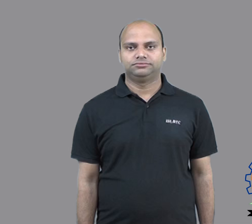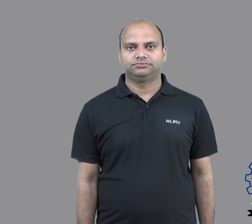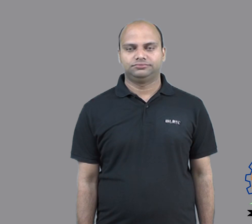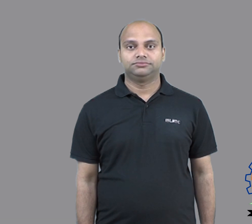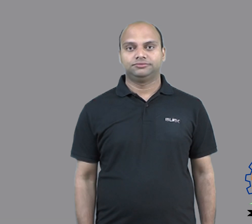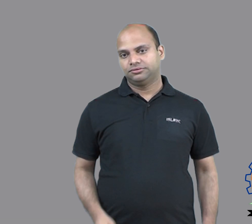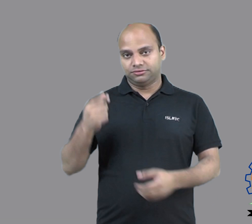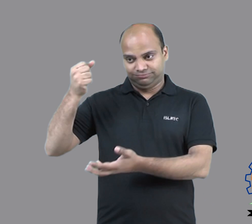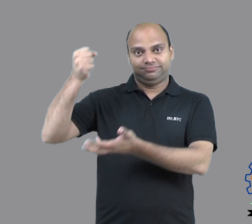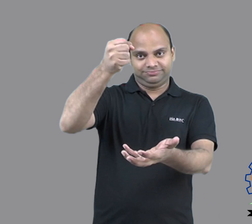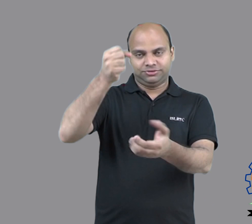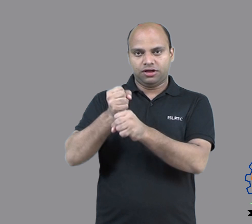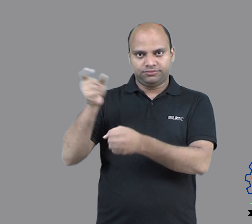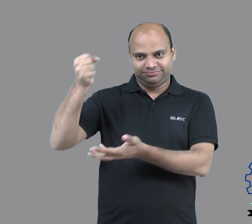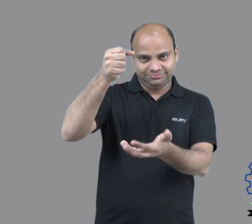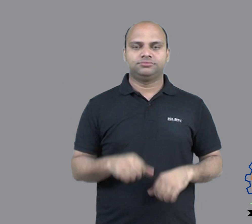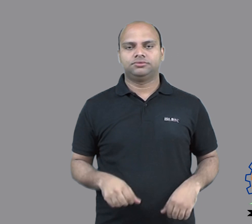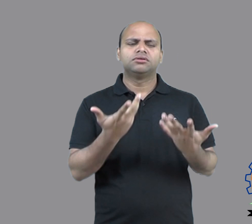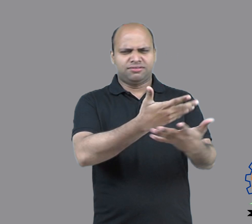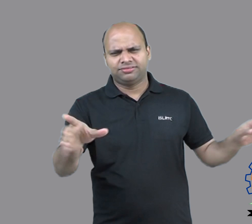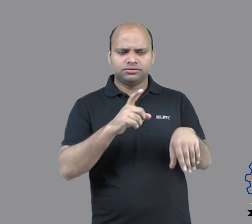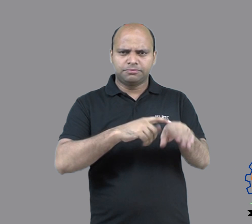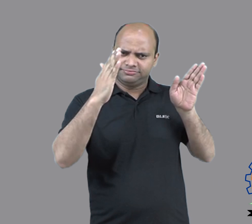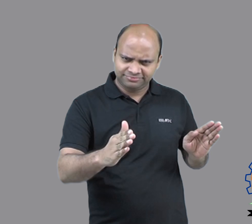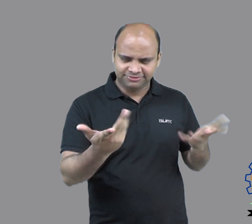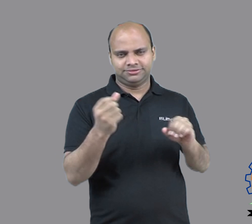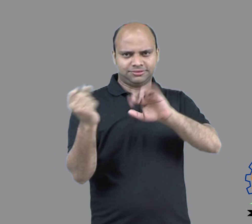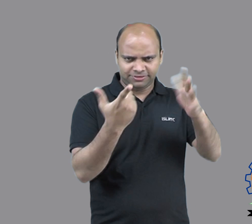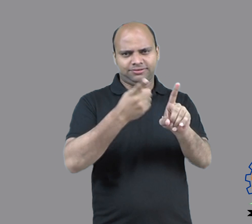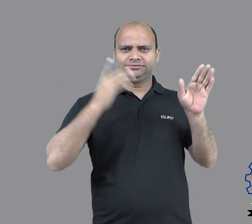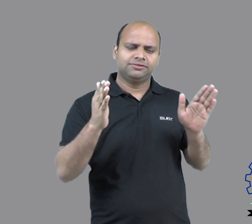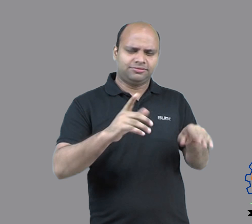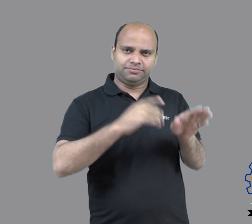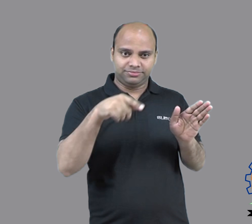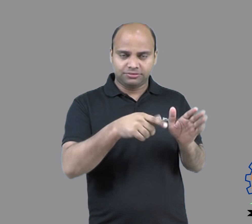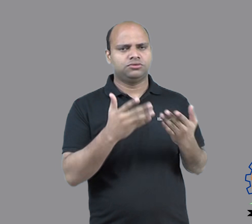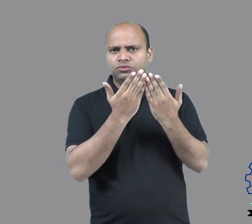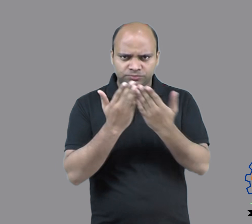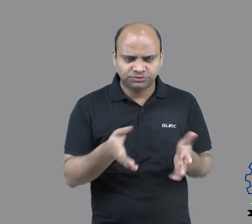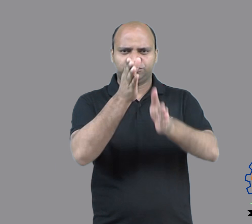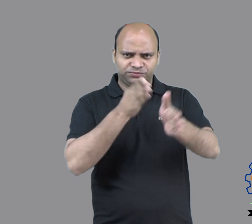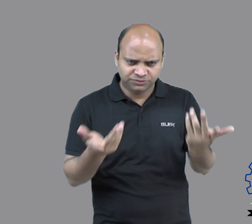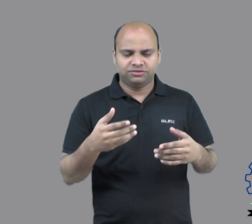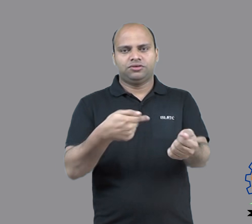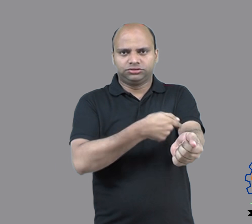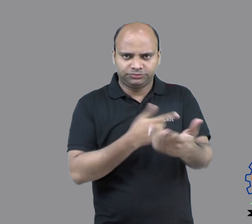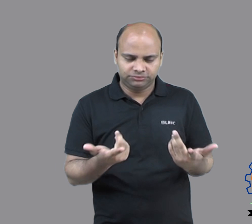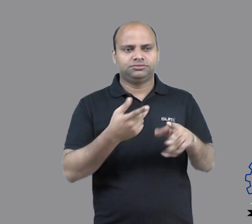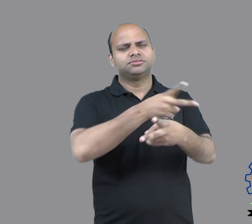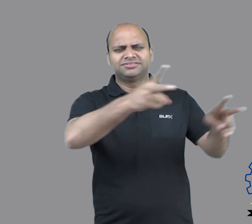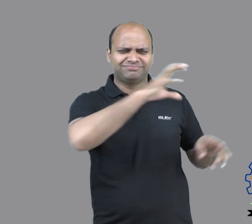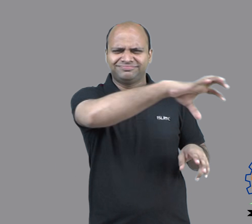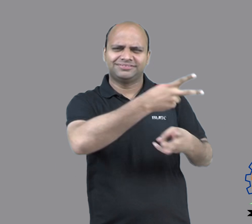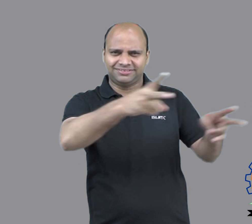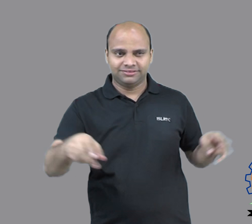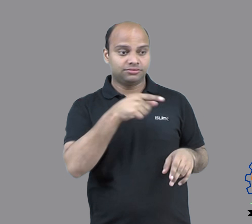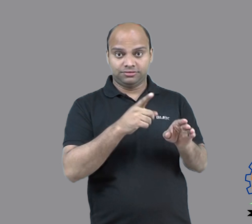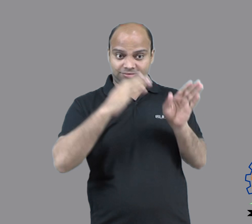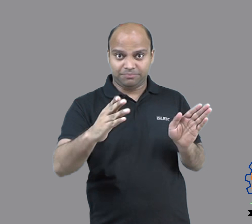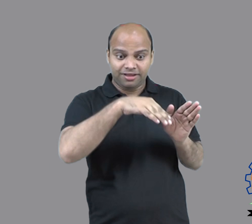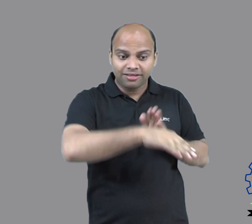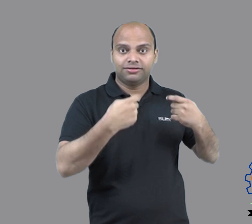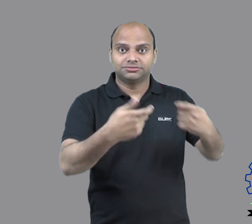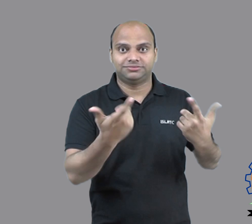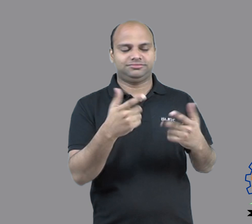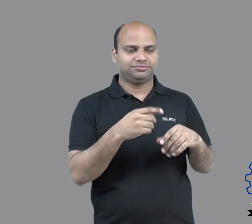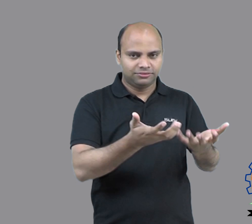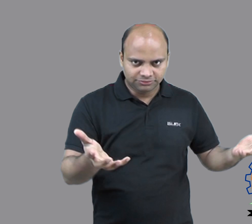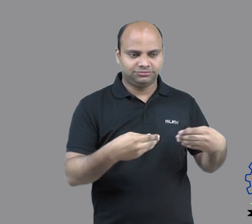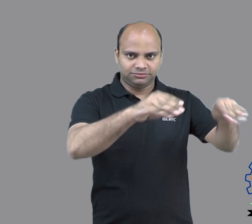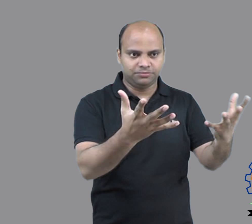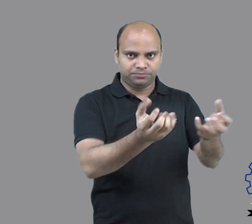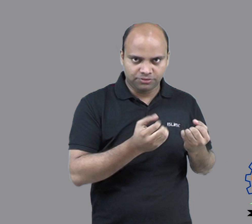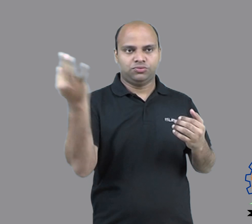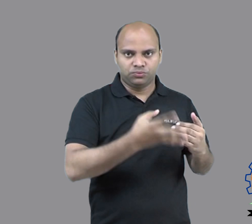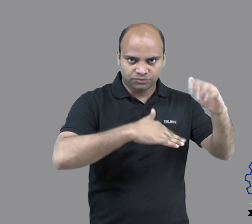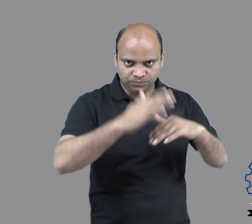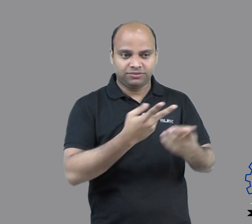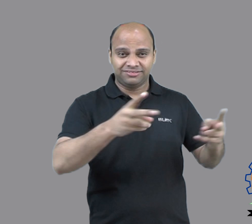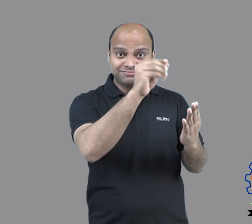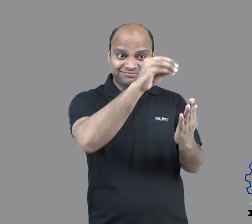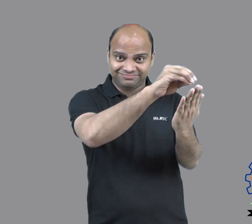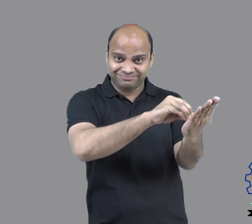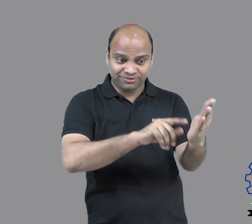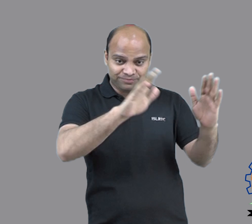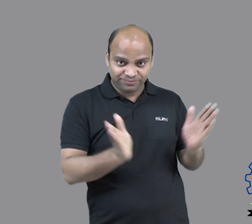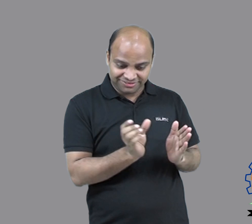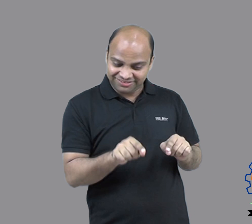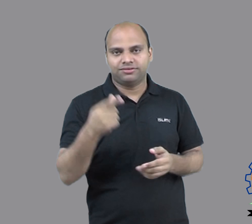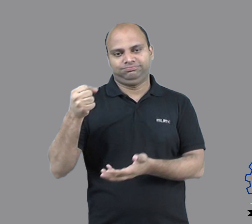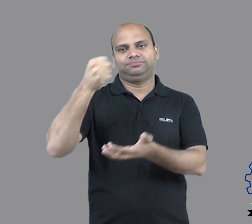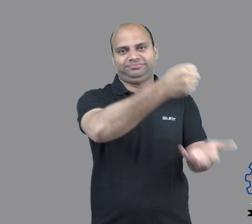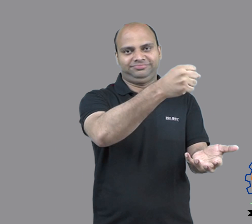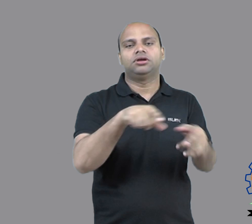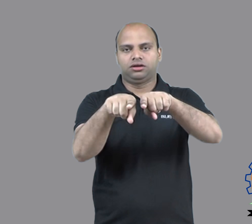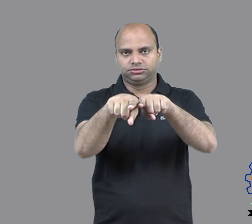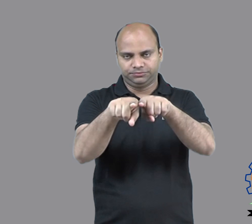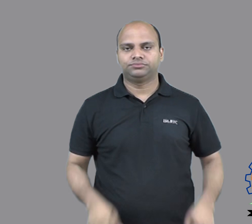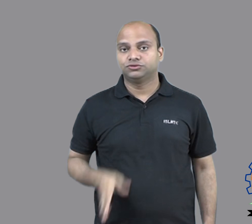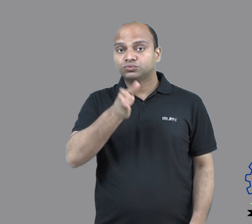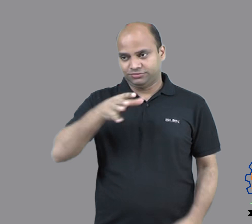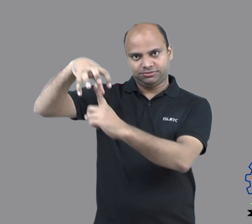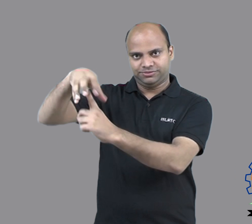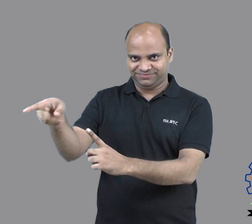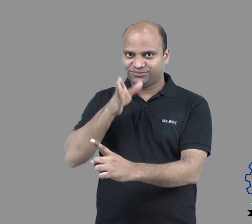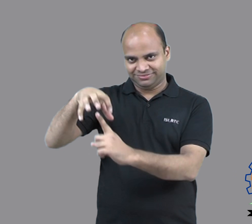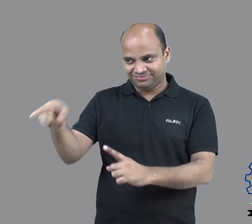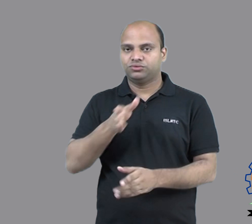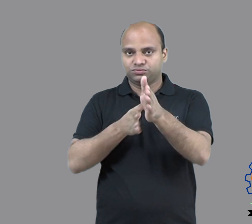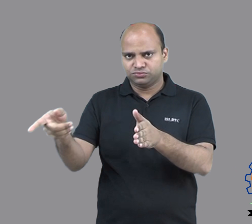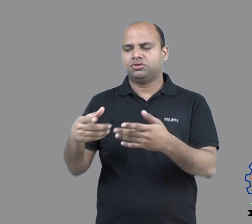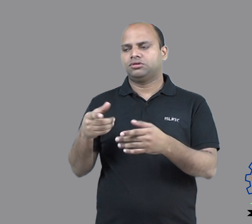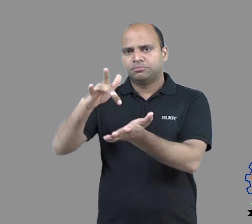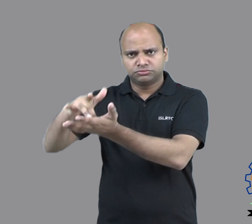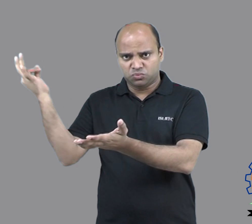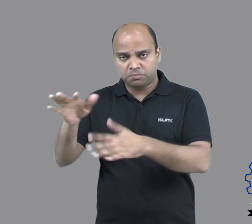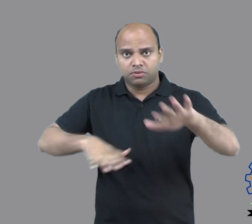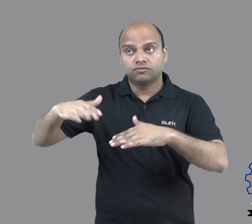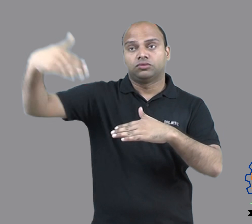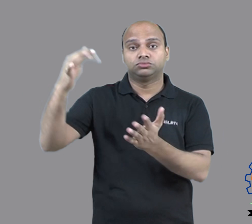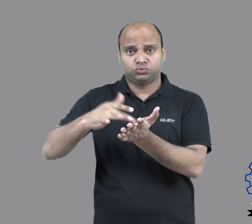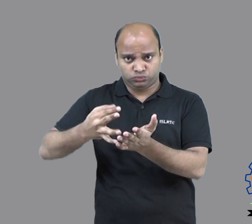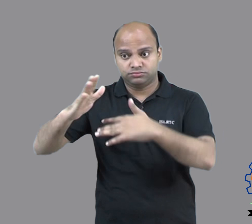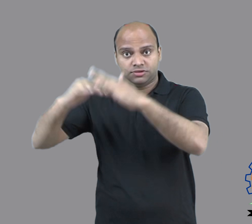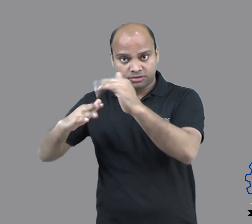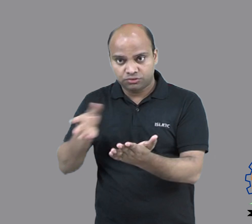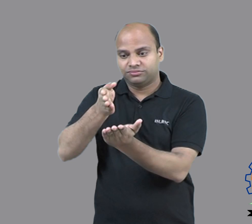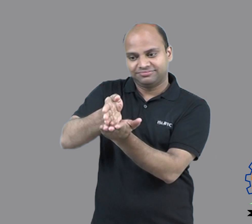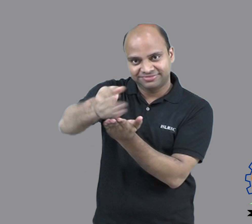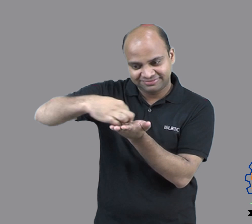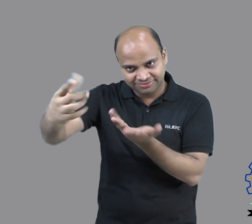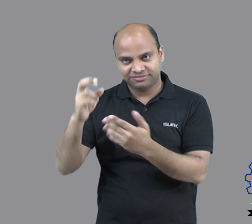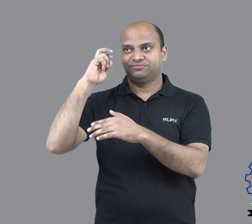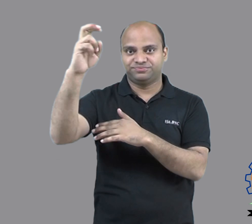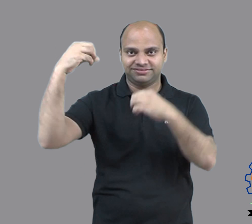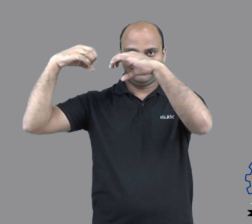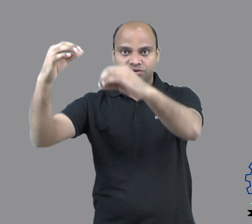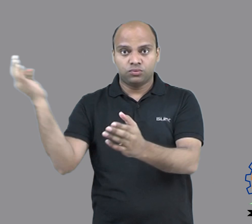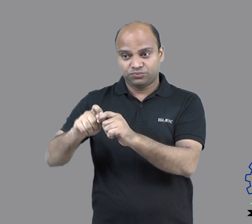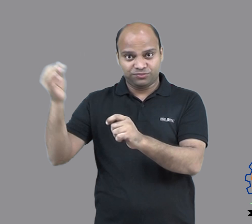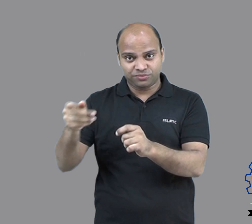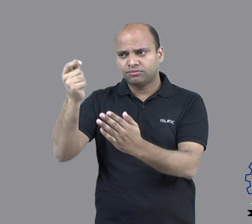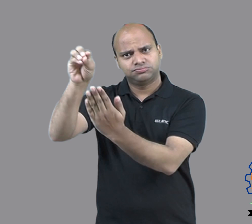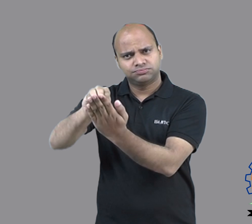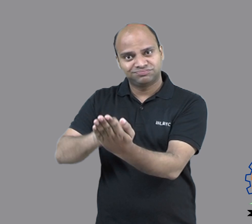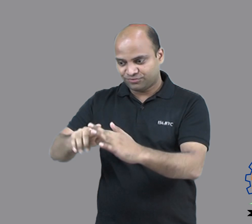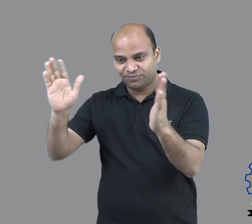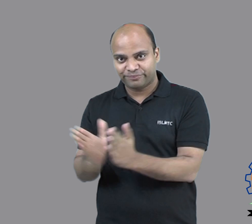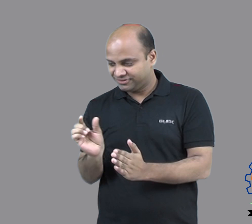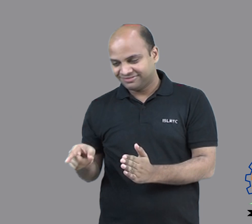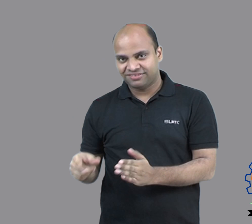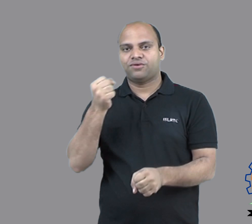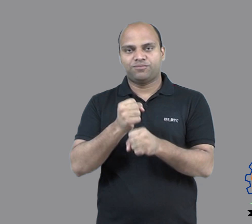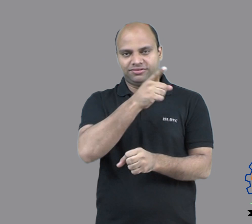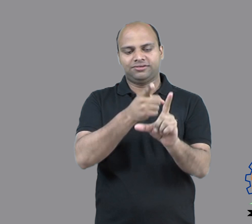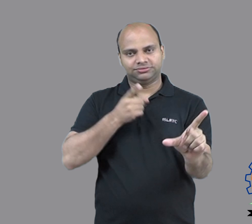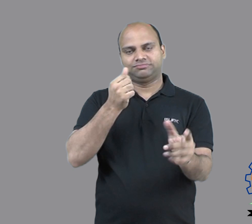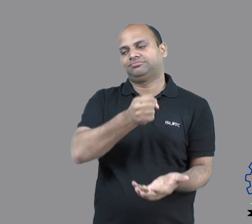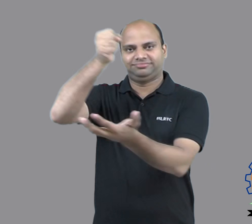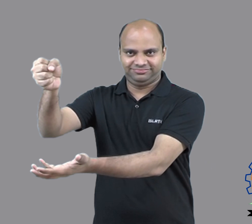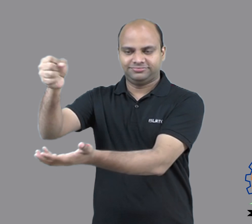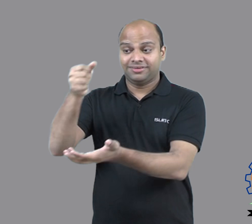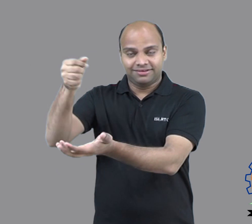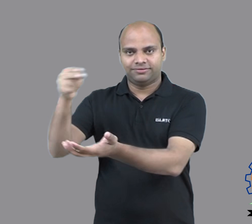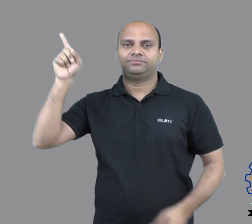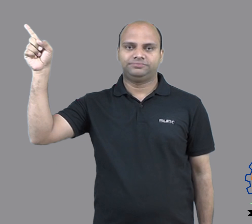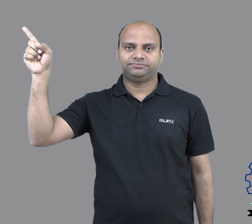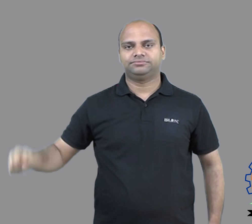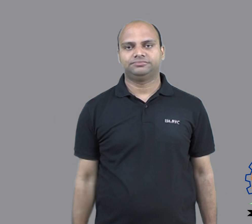Budget